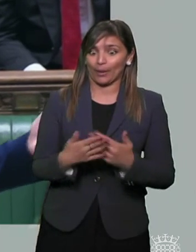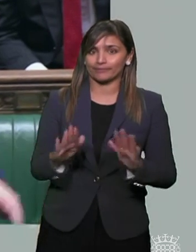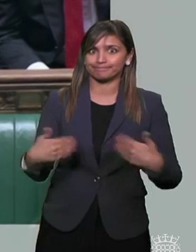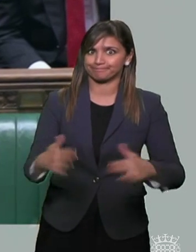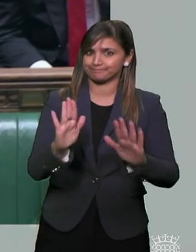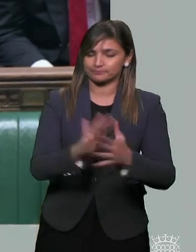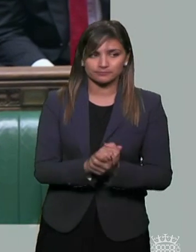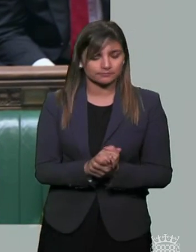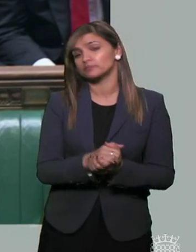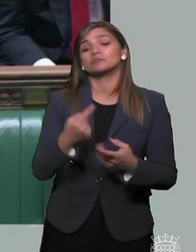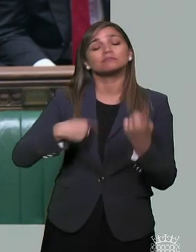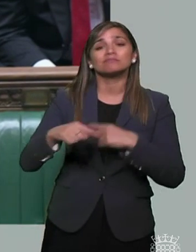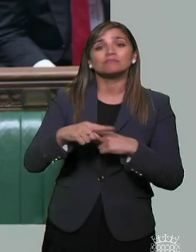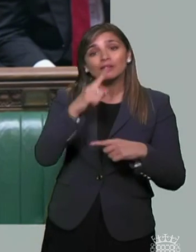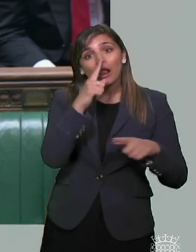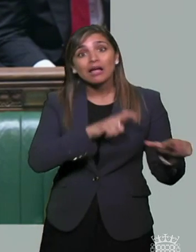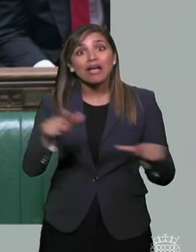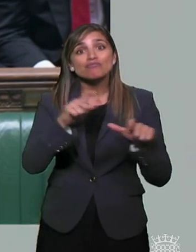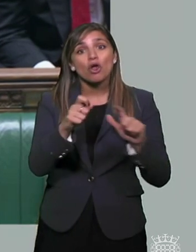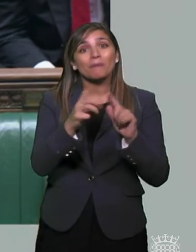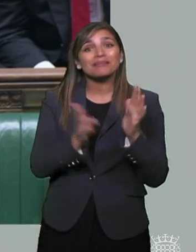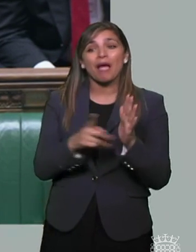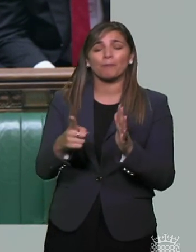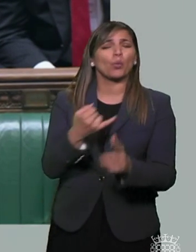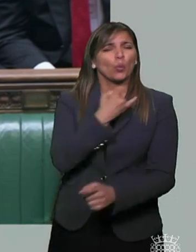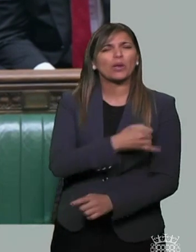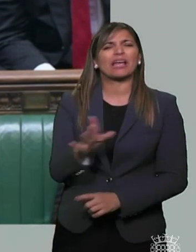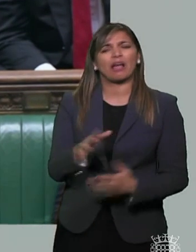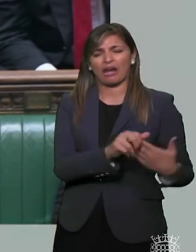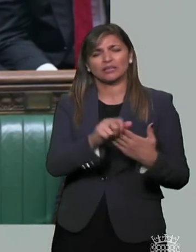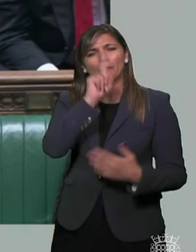We cannot go on with a Prime Minister who is too weak to lead.